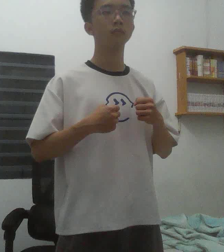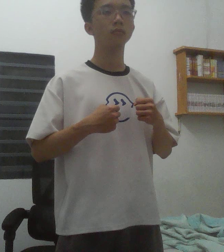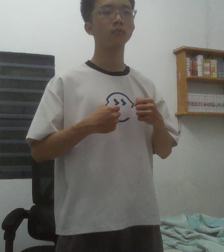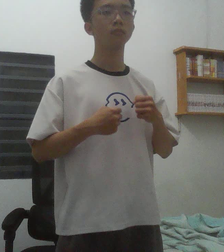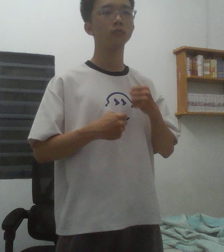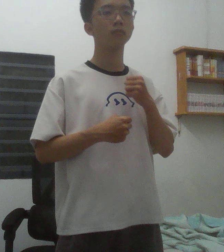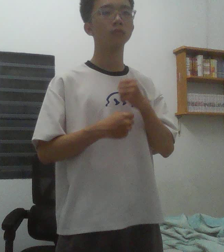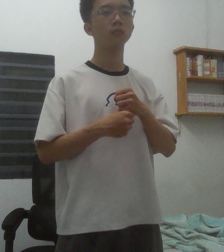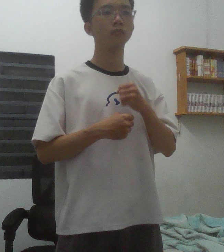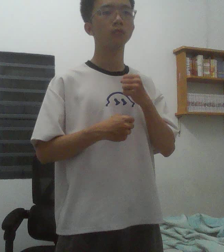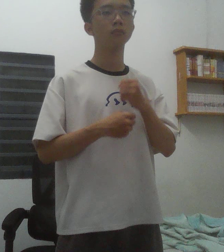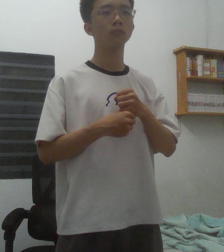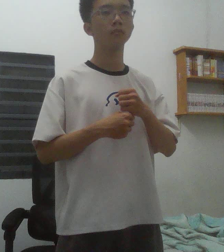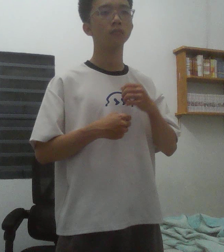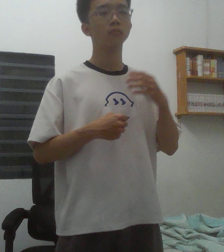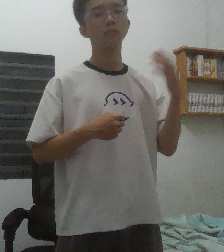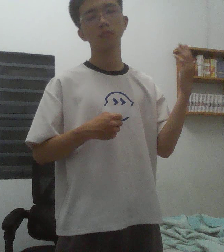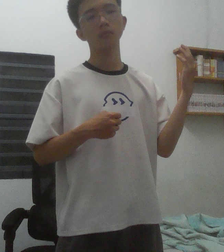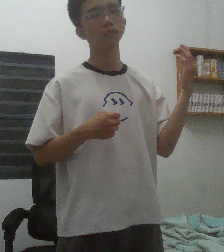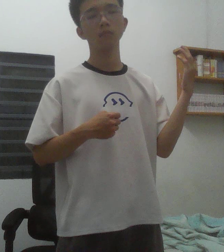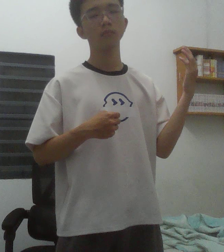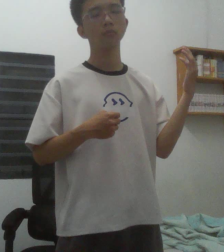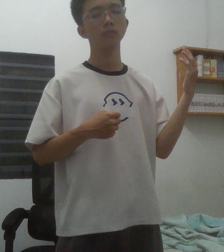that nghiep